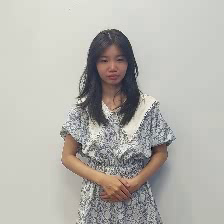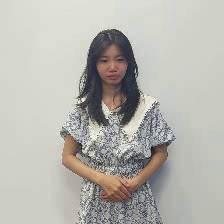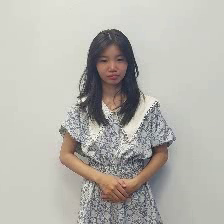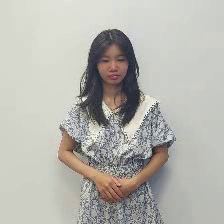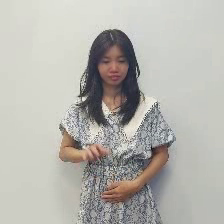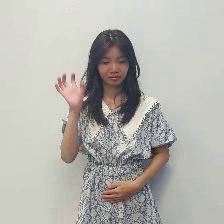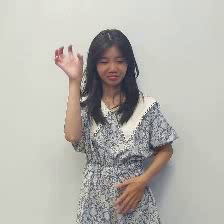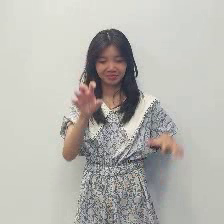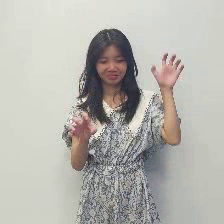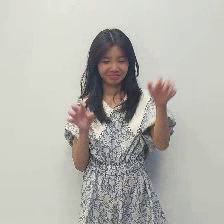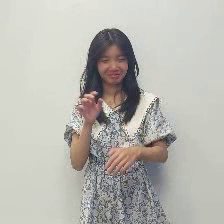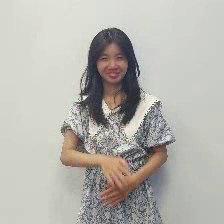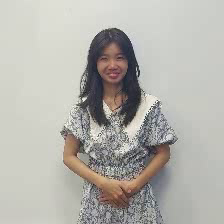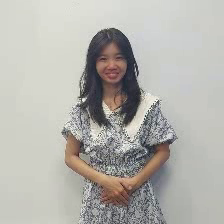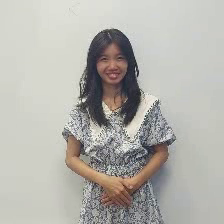Con gấu